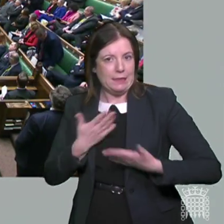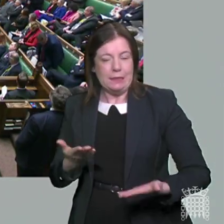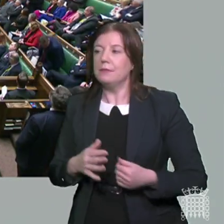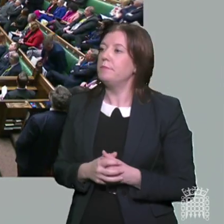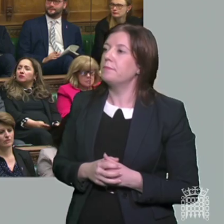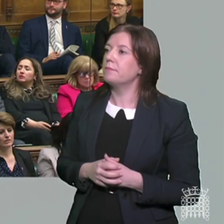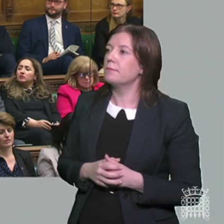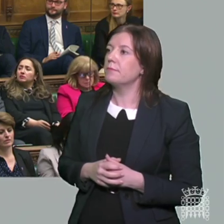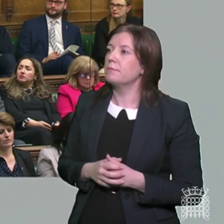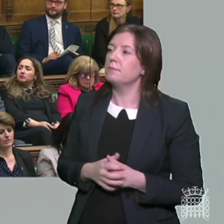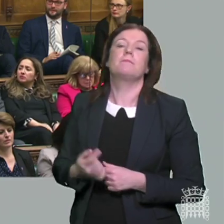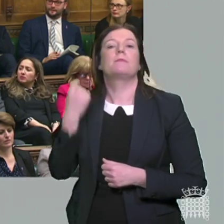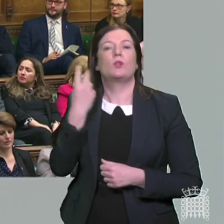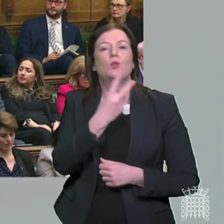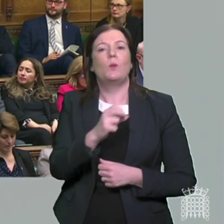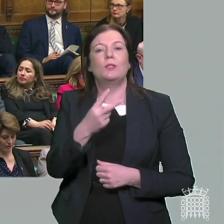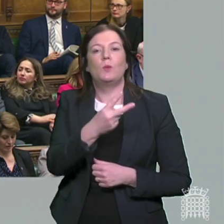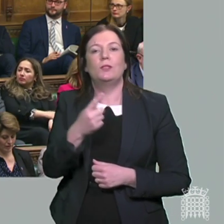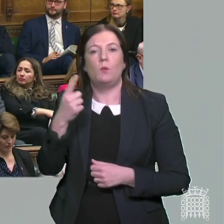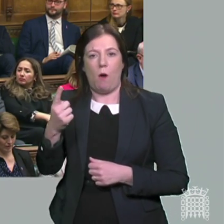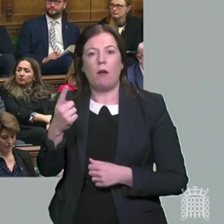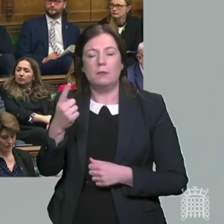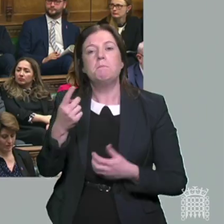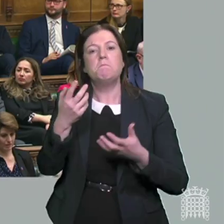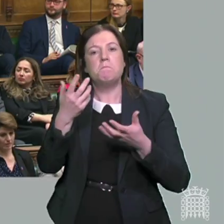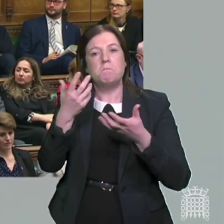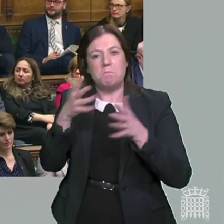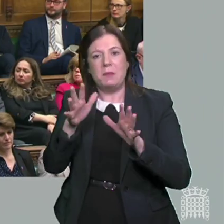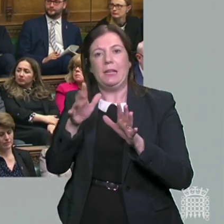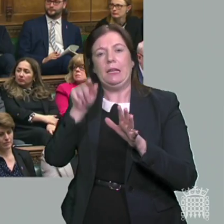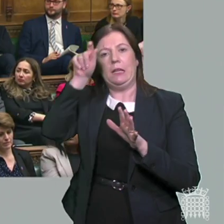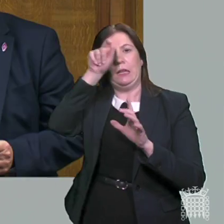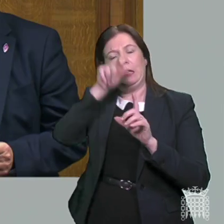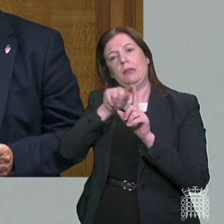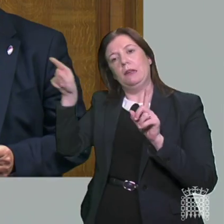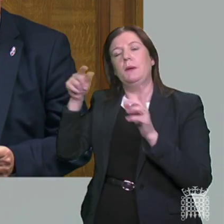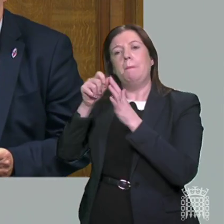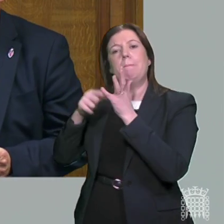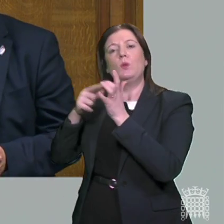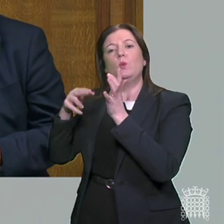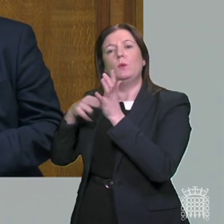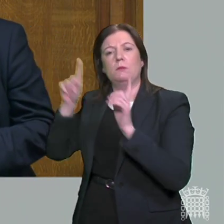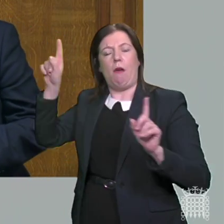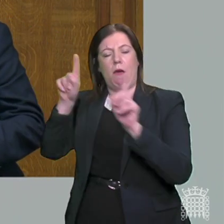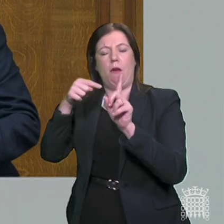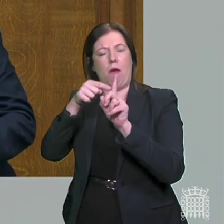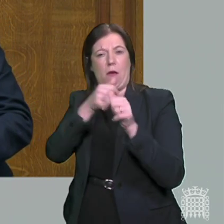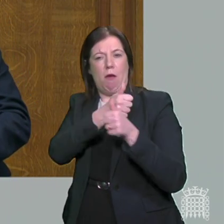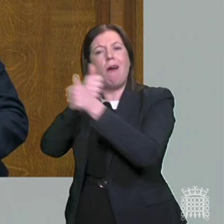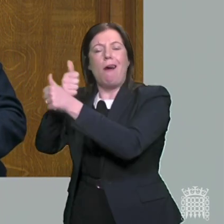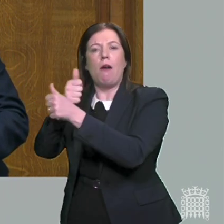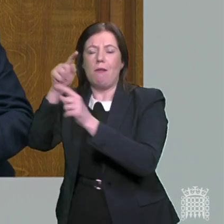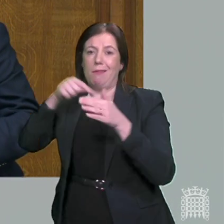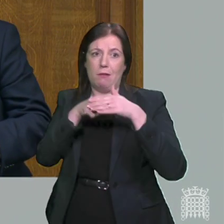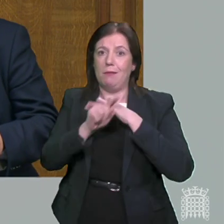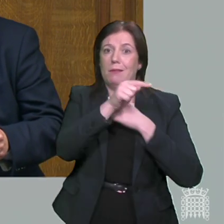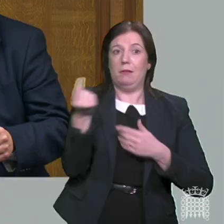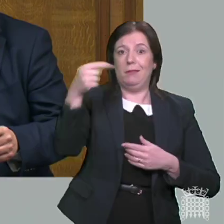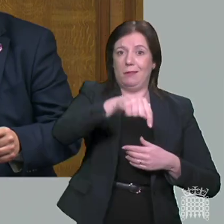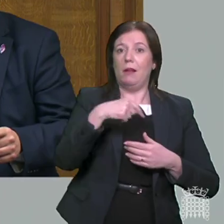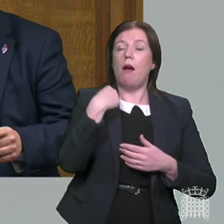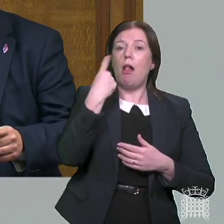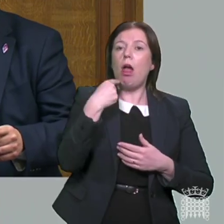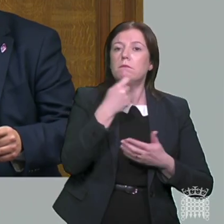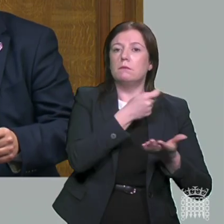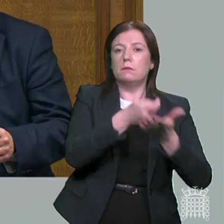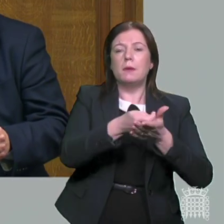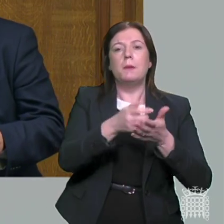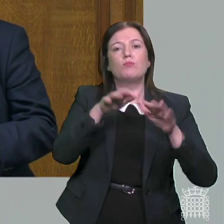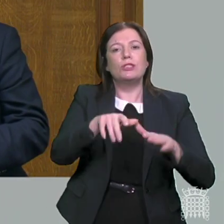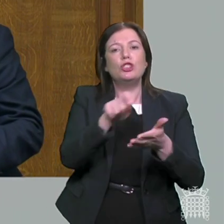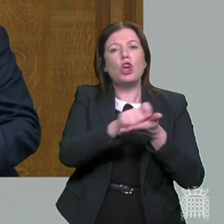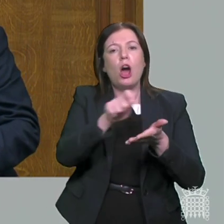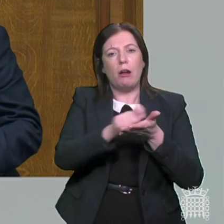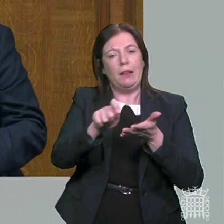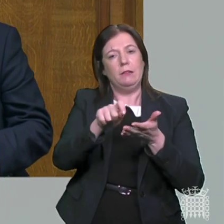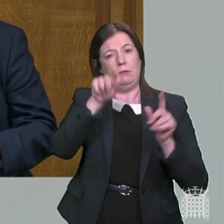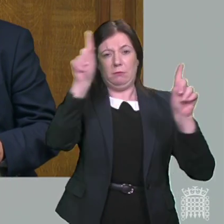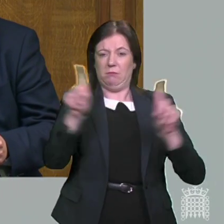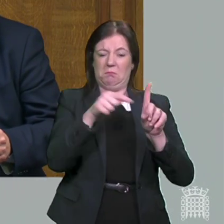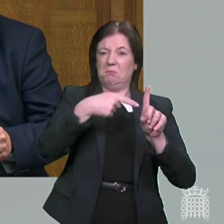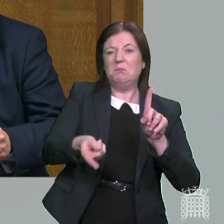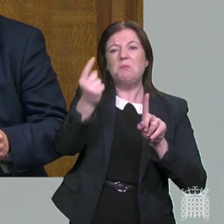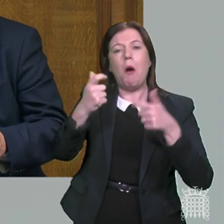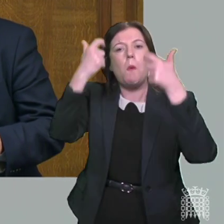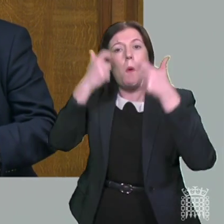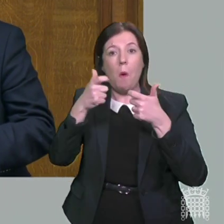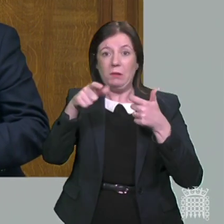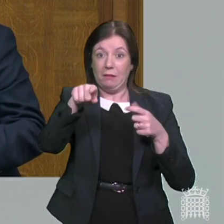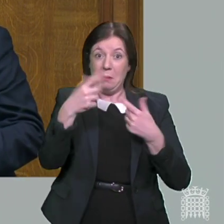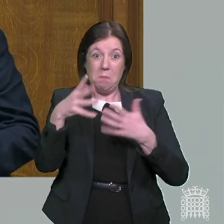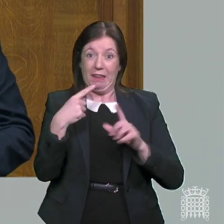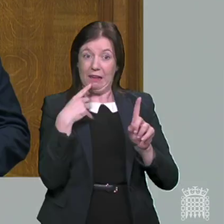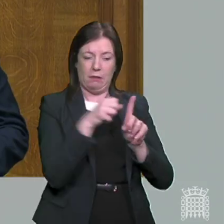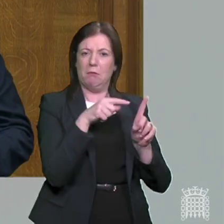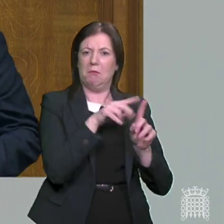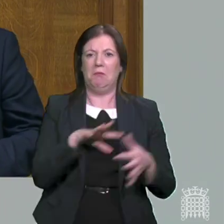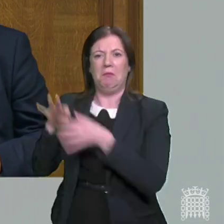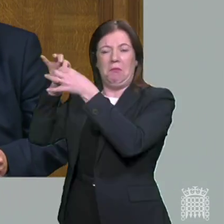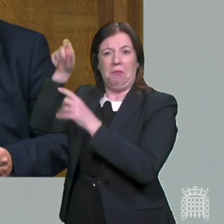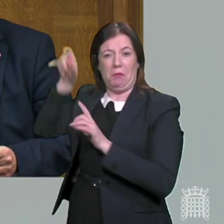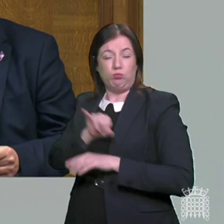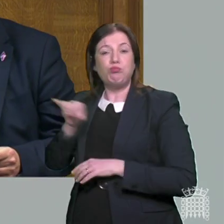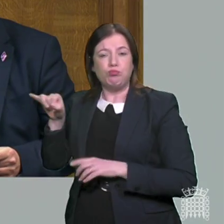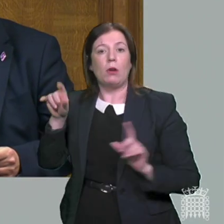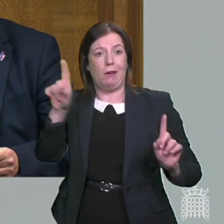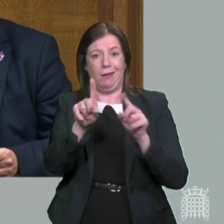In 2021, the Government enabled Yevgeny Prigozhin, the former chef to Putin and founder of the Wagner Group, to dodge UK sanctions to pursue a case in London against British journalist Eliot Higgins, who had exposed his link to the Wagner Group.